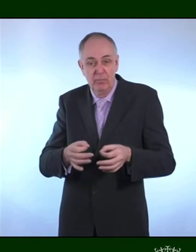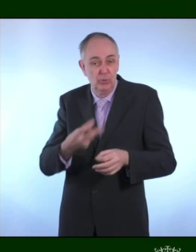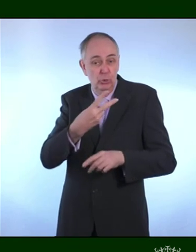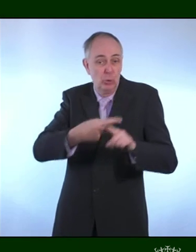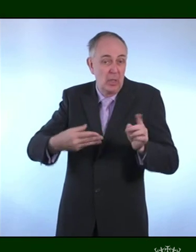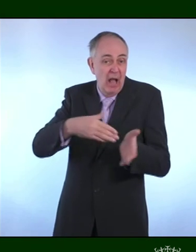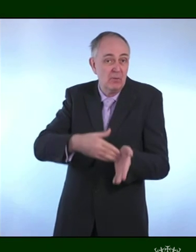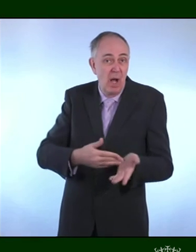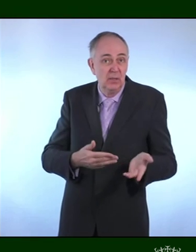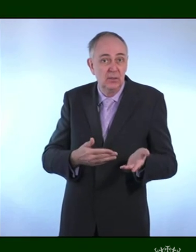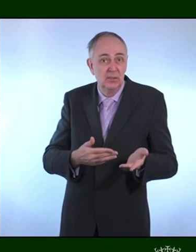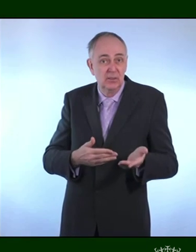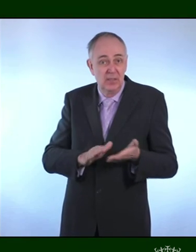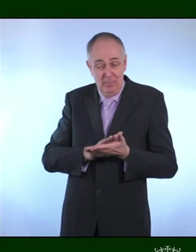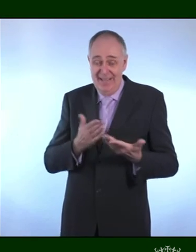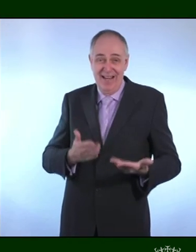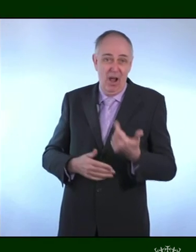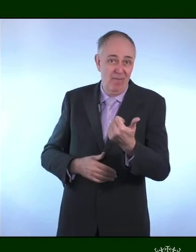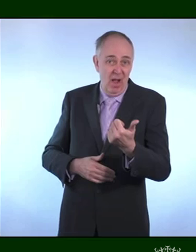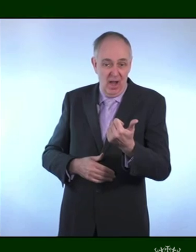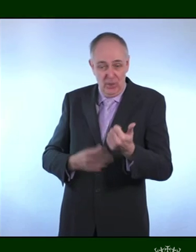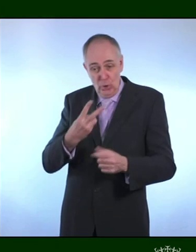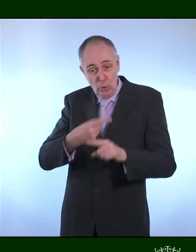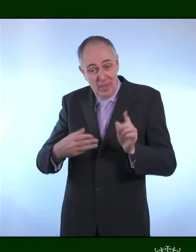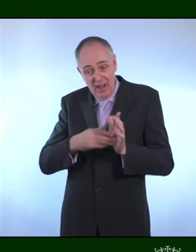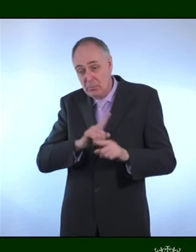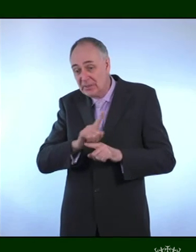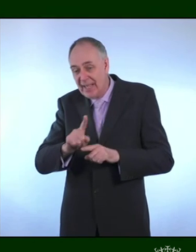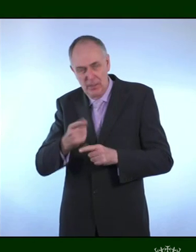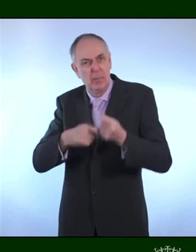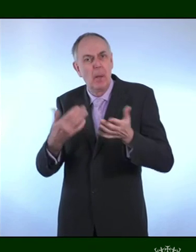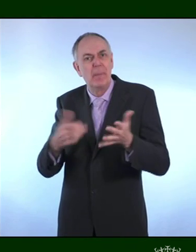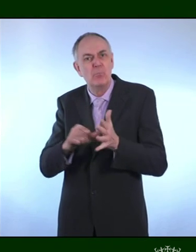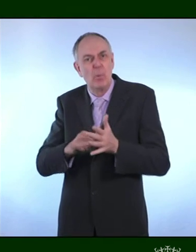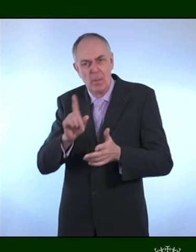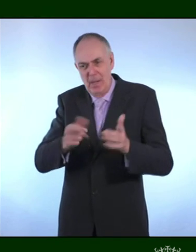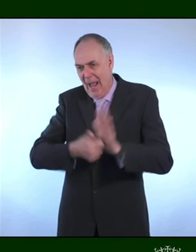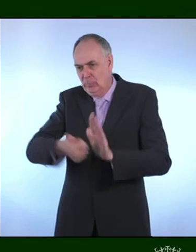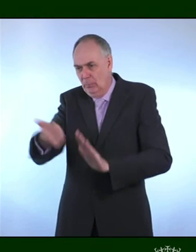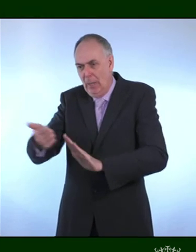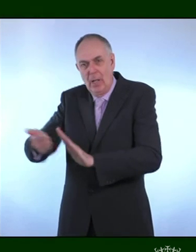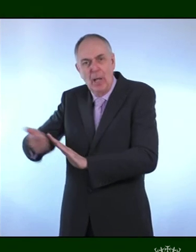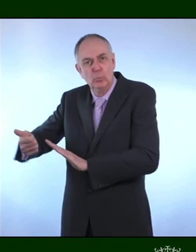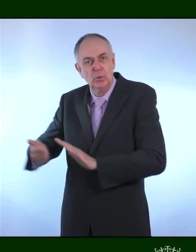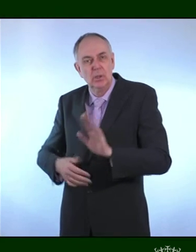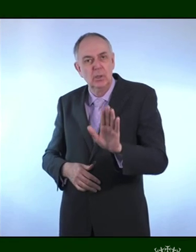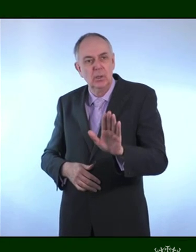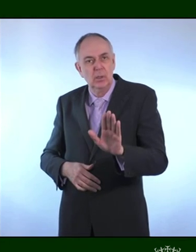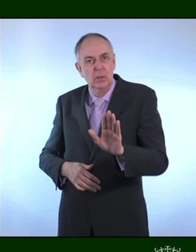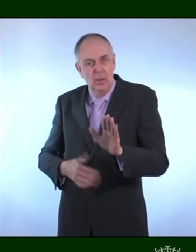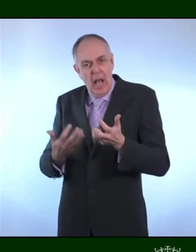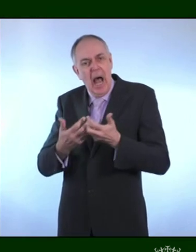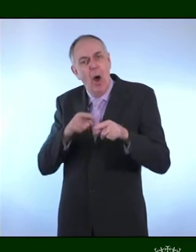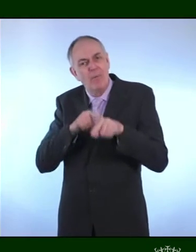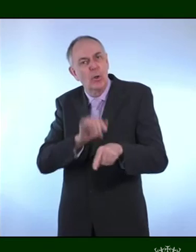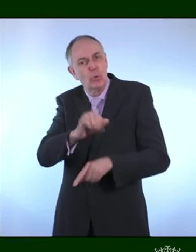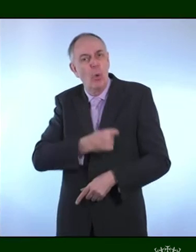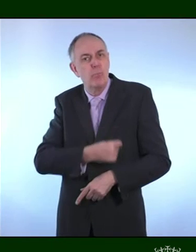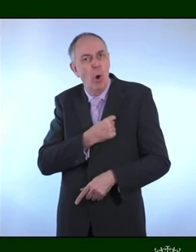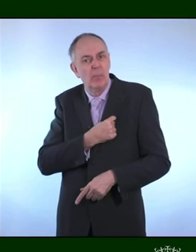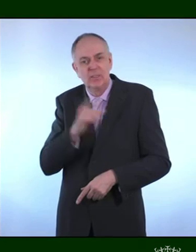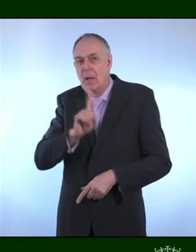Can he tell us now what he is going to do to fulfil, in full, his Government’s commitment that nobody will lose their home as a result of this crisis?